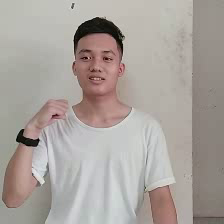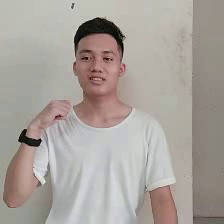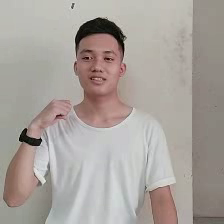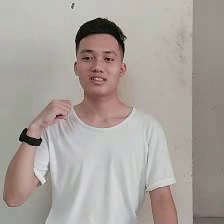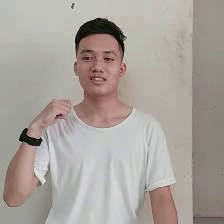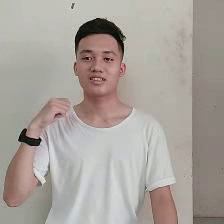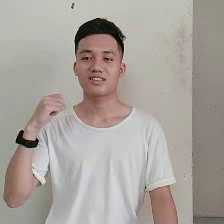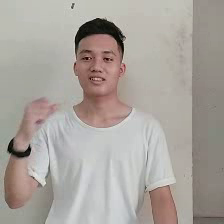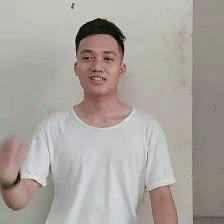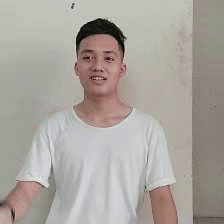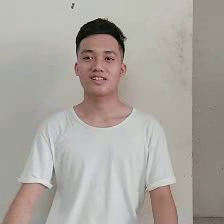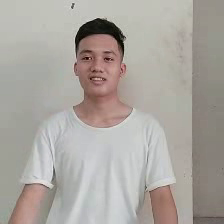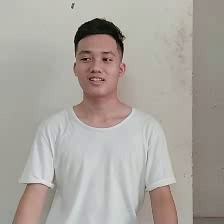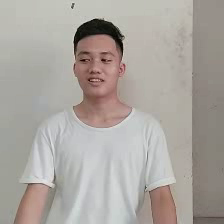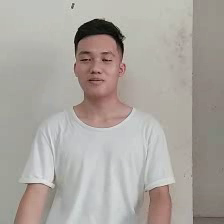Nghỉ ngơi